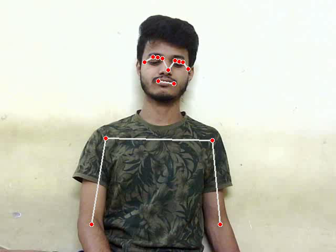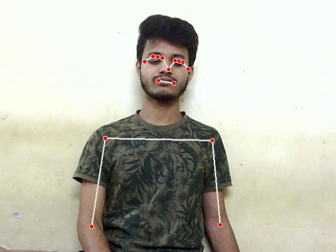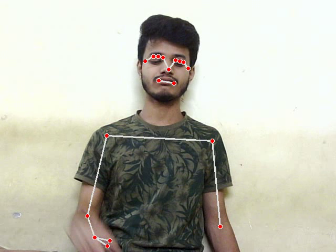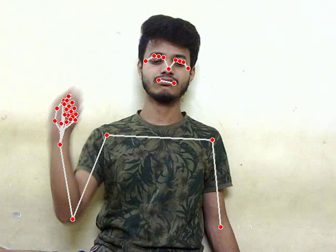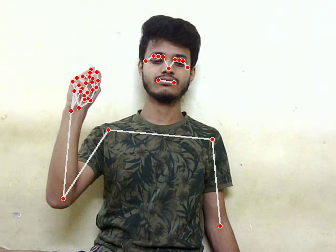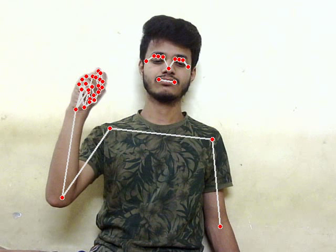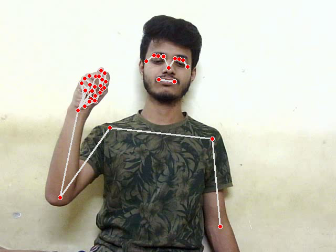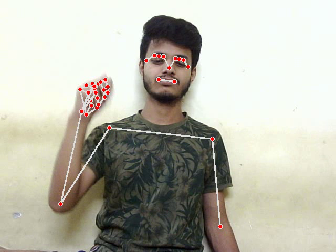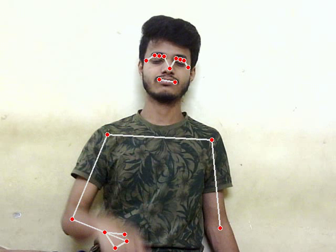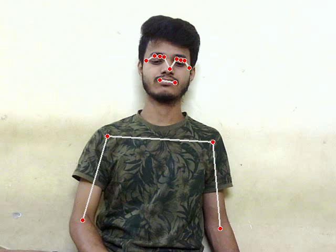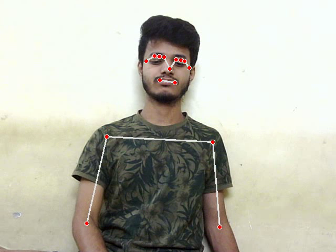bathroom